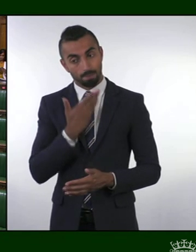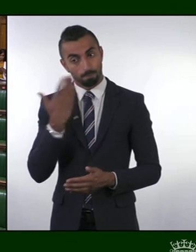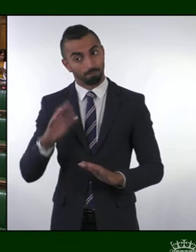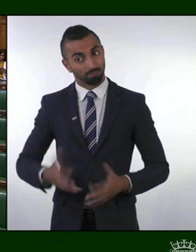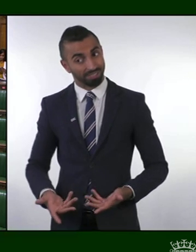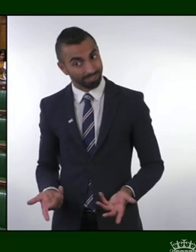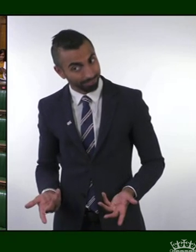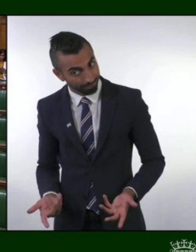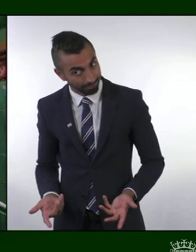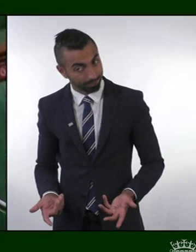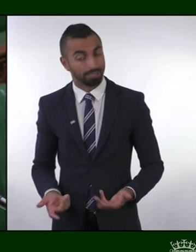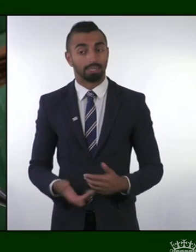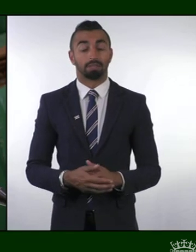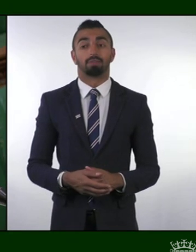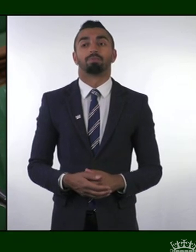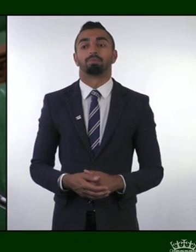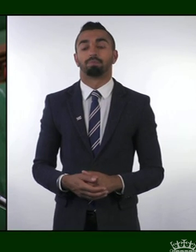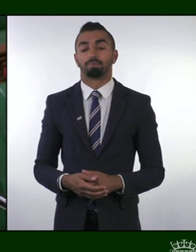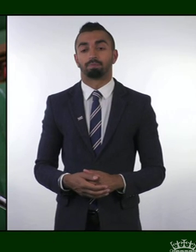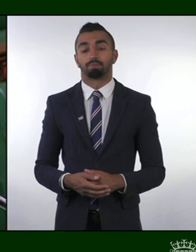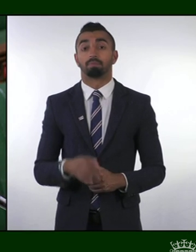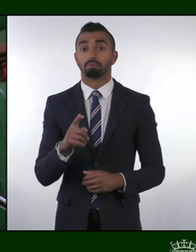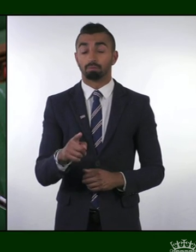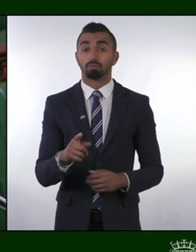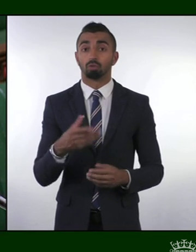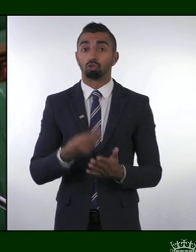I wholeheartedly agree with my right honourable Friend.